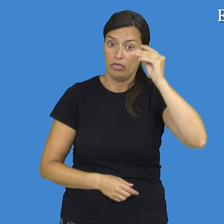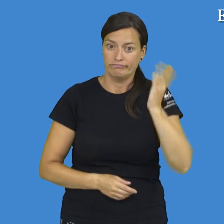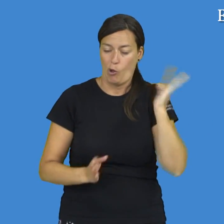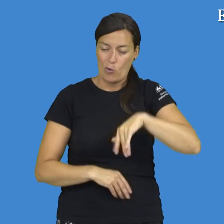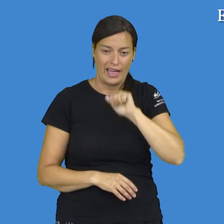haber no